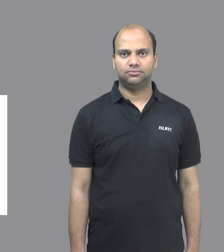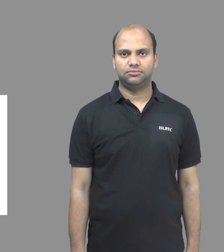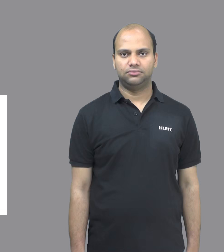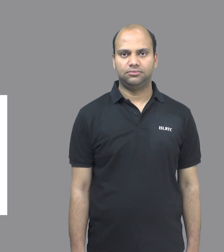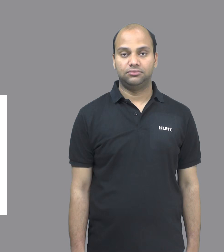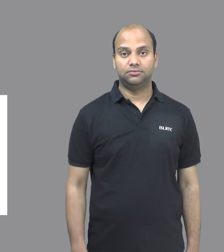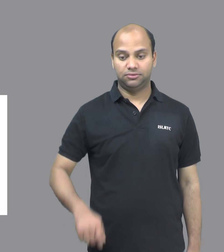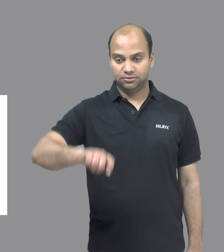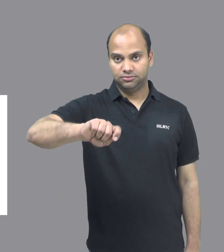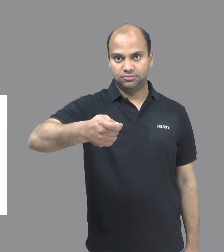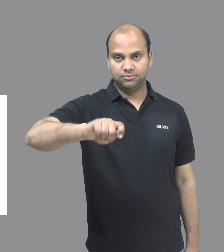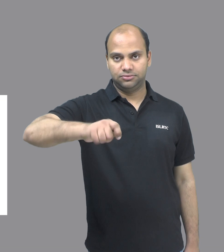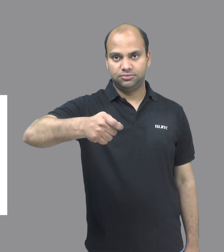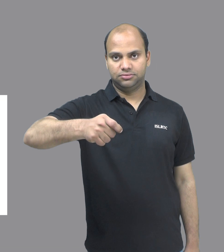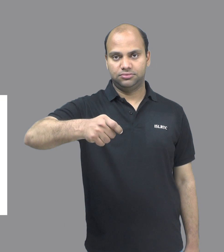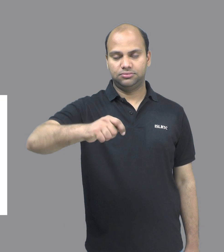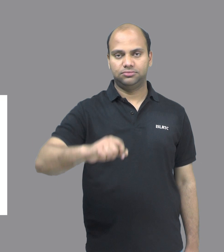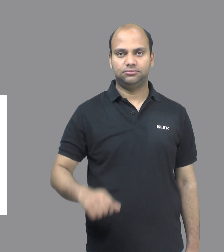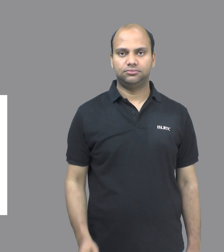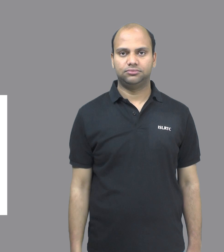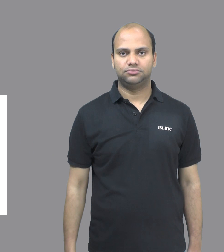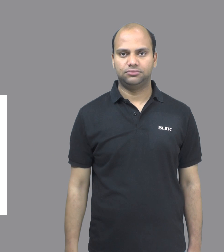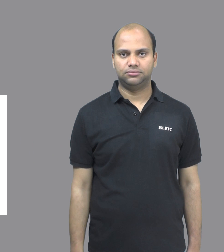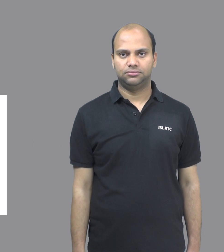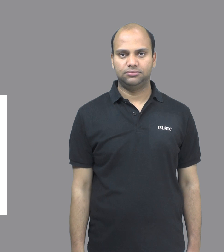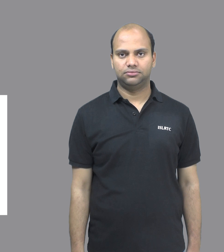Key